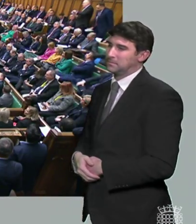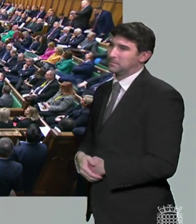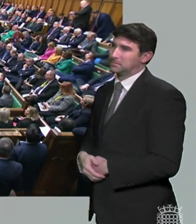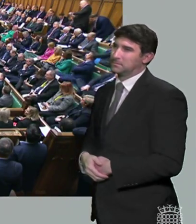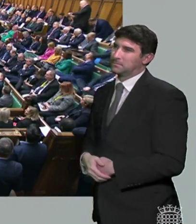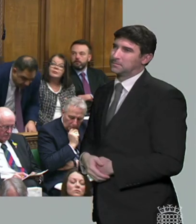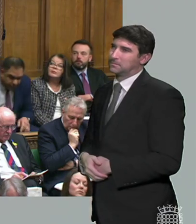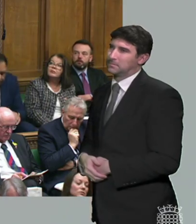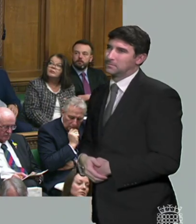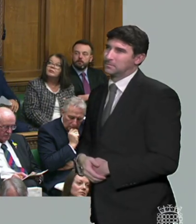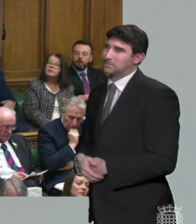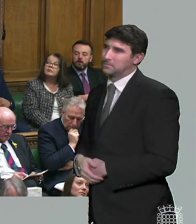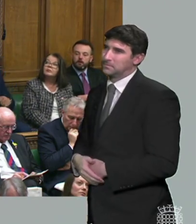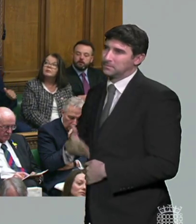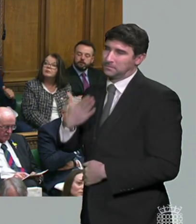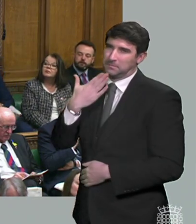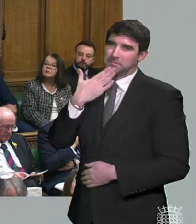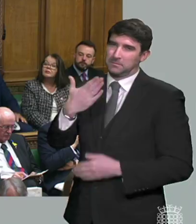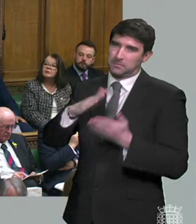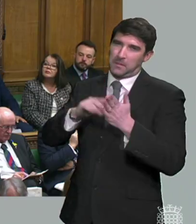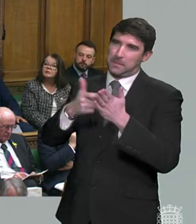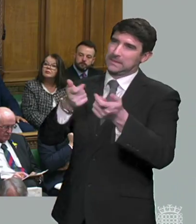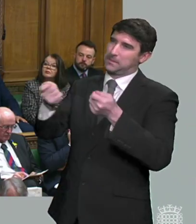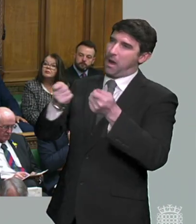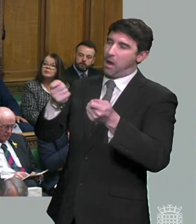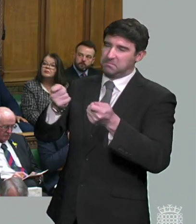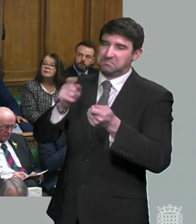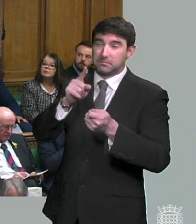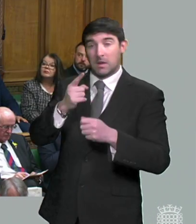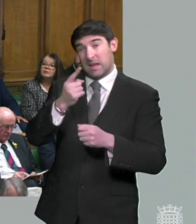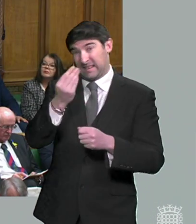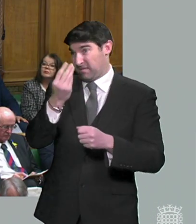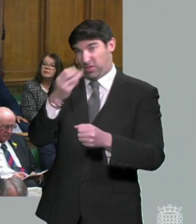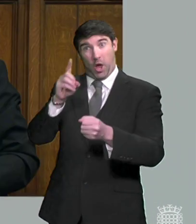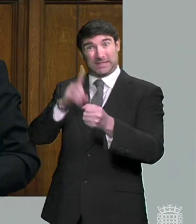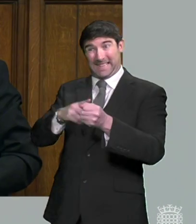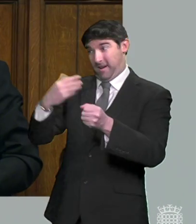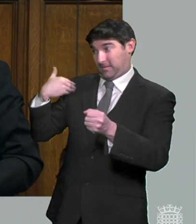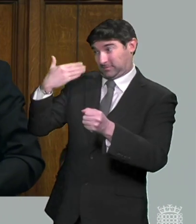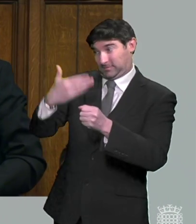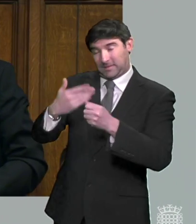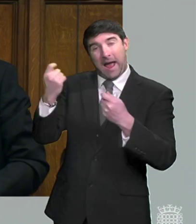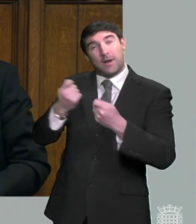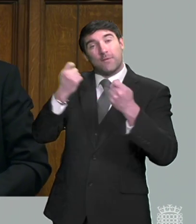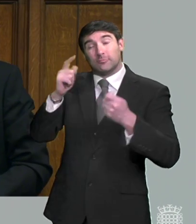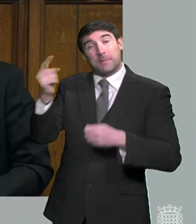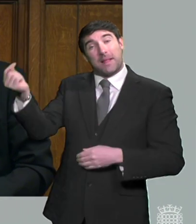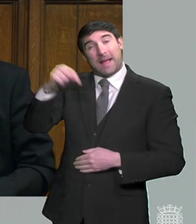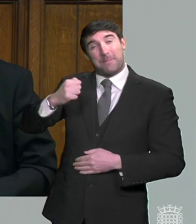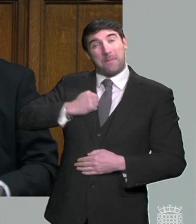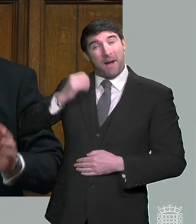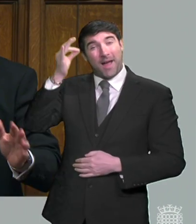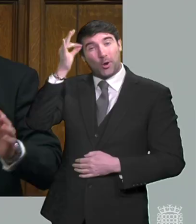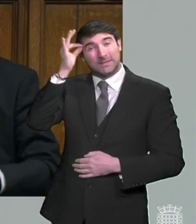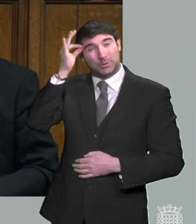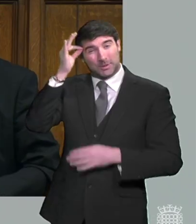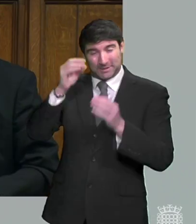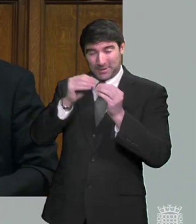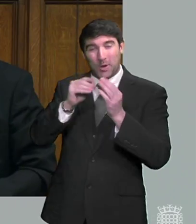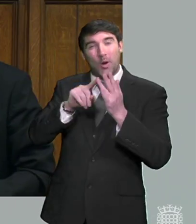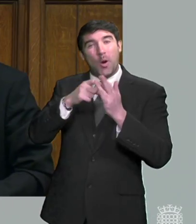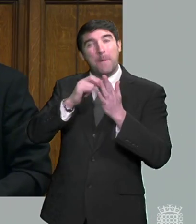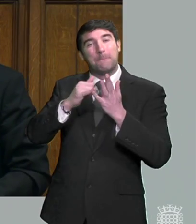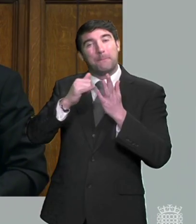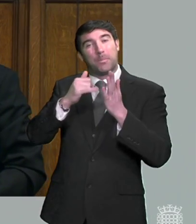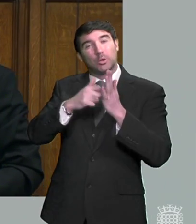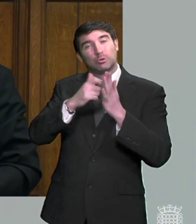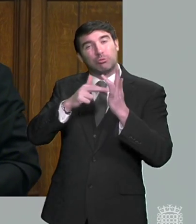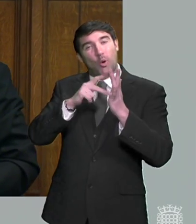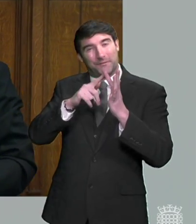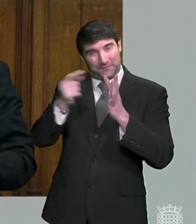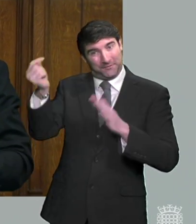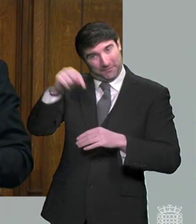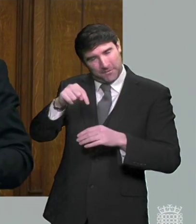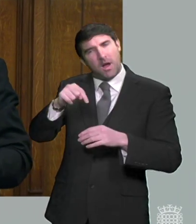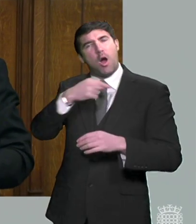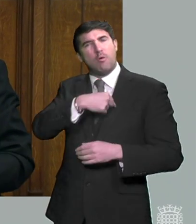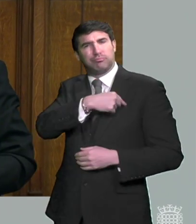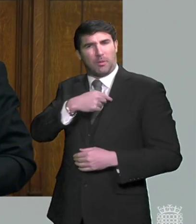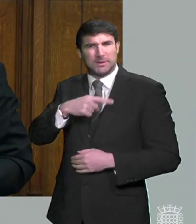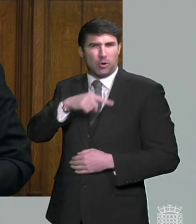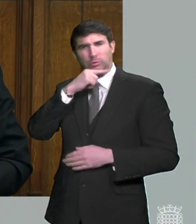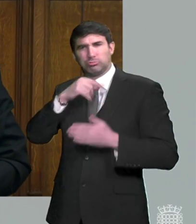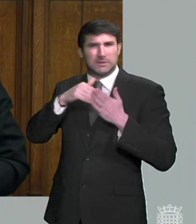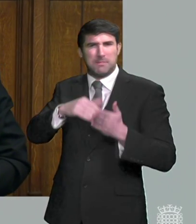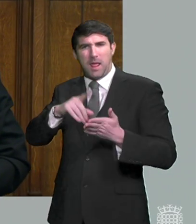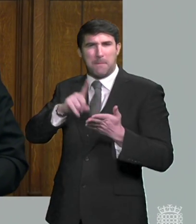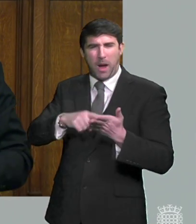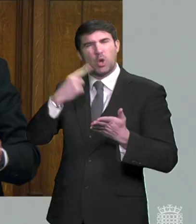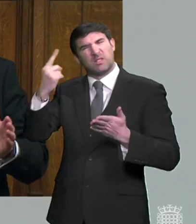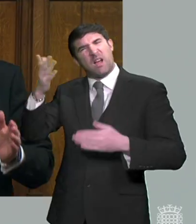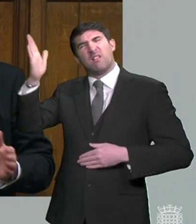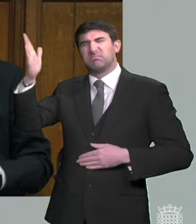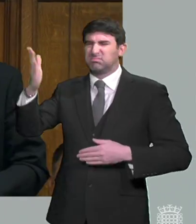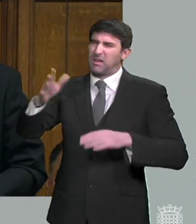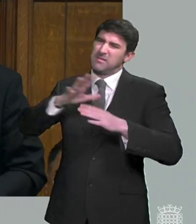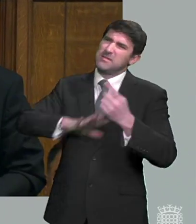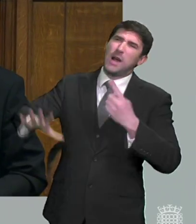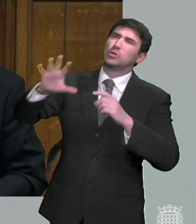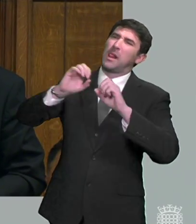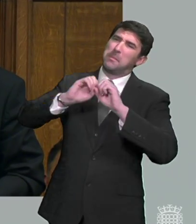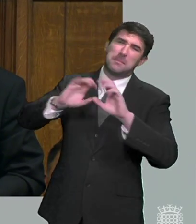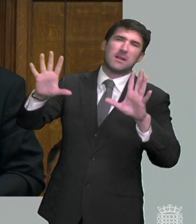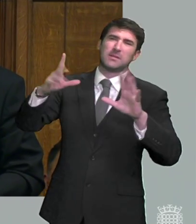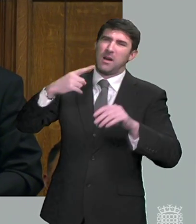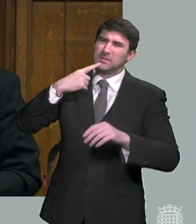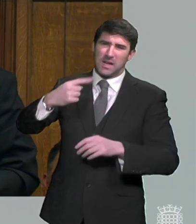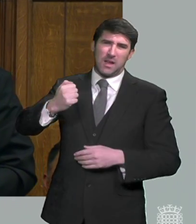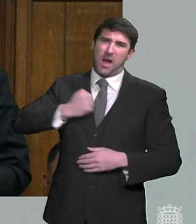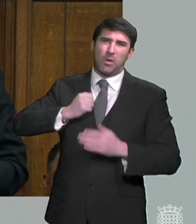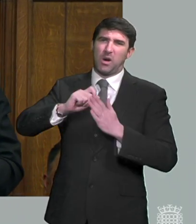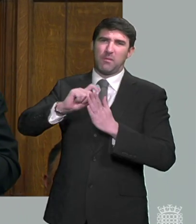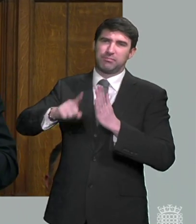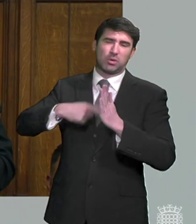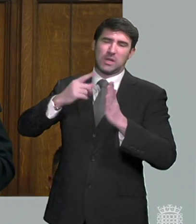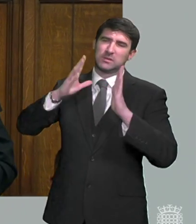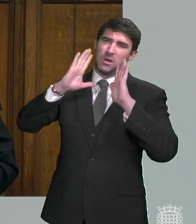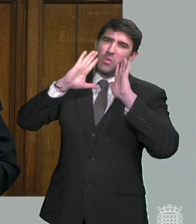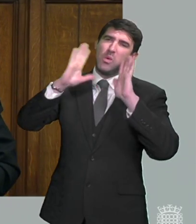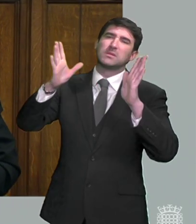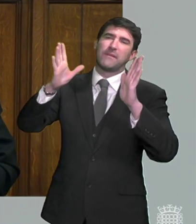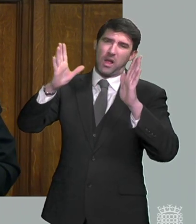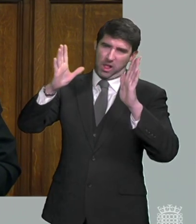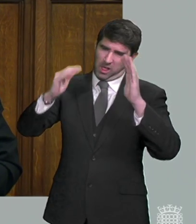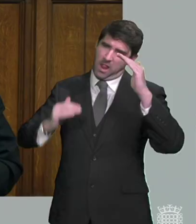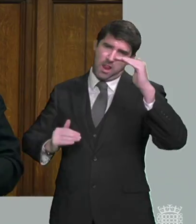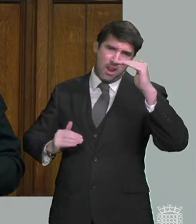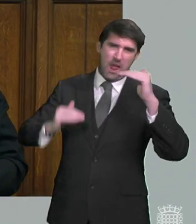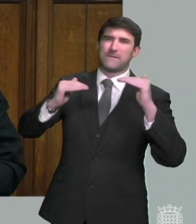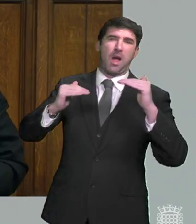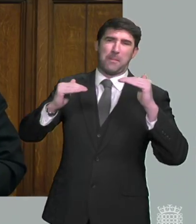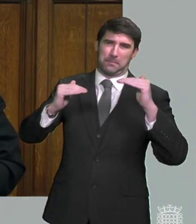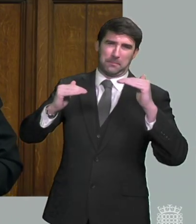It is almost a year to the day since the then Business Secretary, the right honourable Member for Spelthorne, in a visit to the Britishvolt site in my constituency, promised the company £100 million and proudly boasted to the national media that he could not think of a project that better demonstrated levelling up.